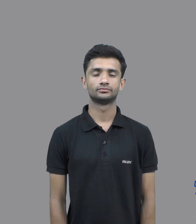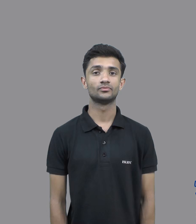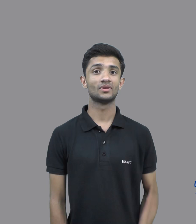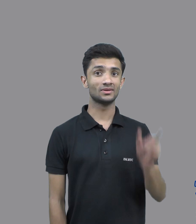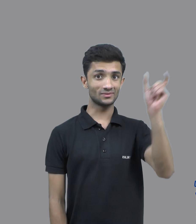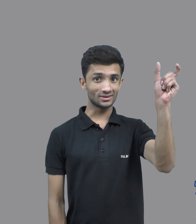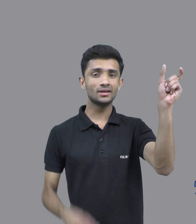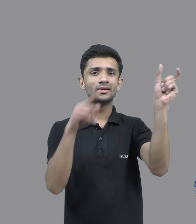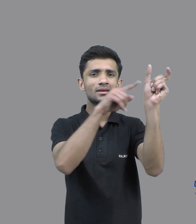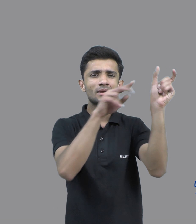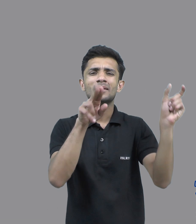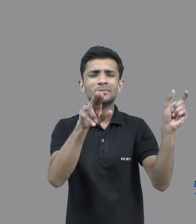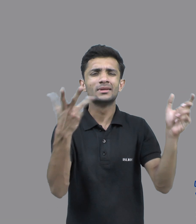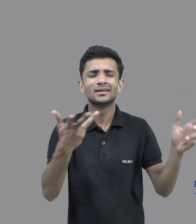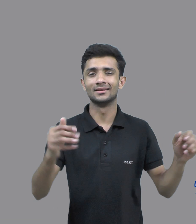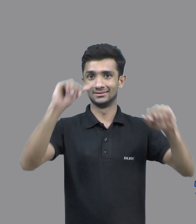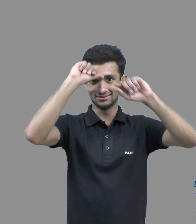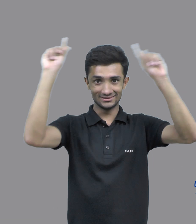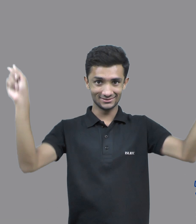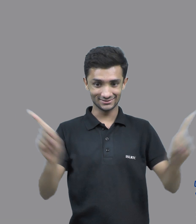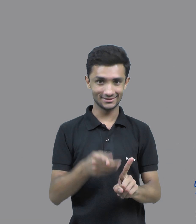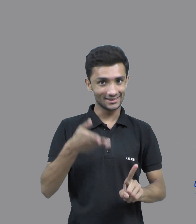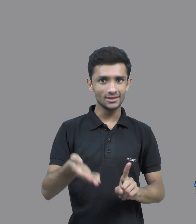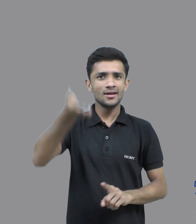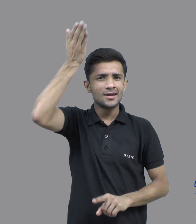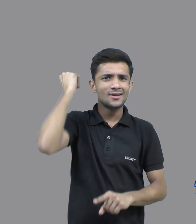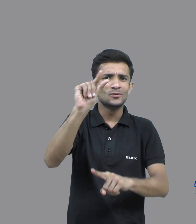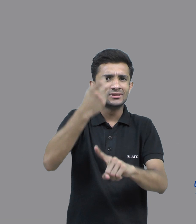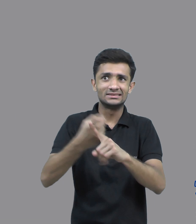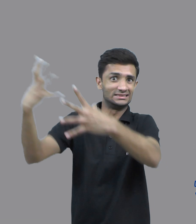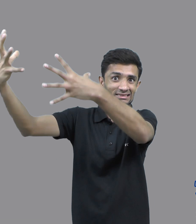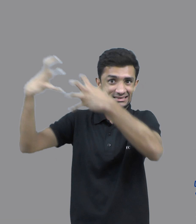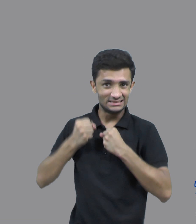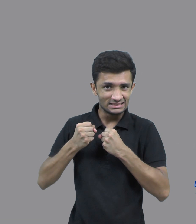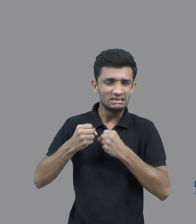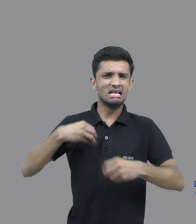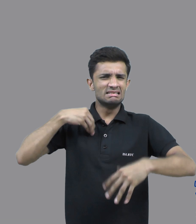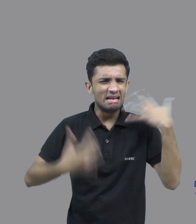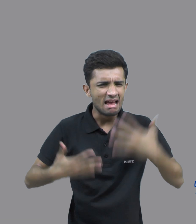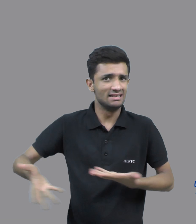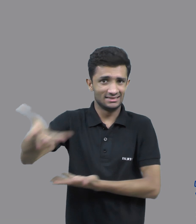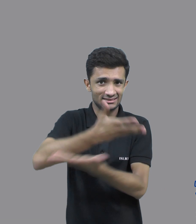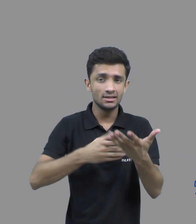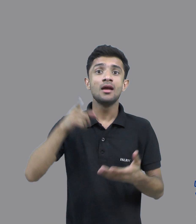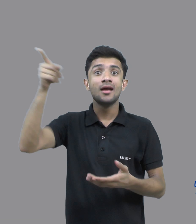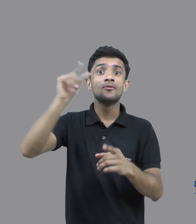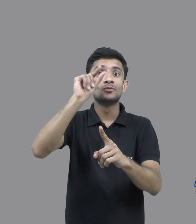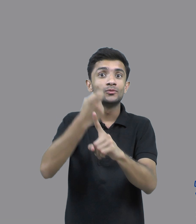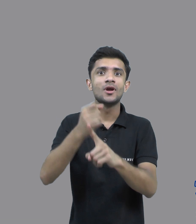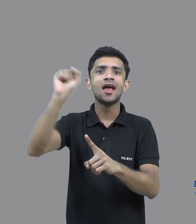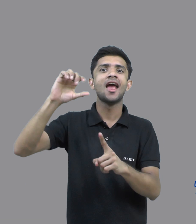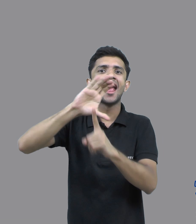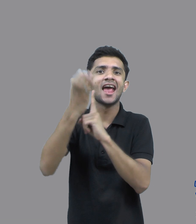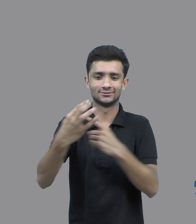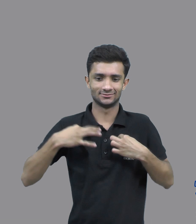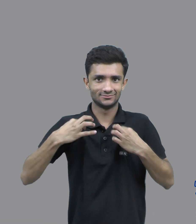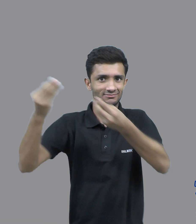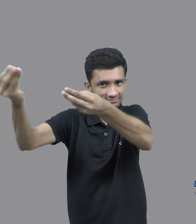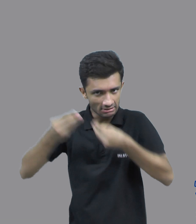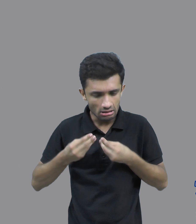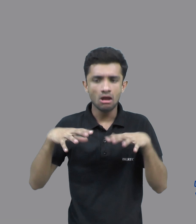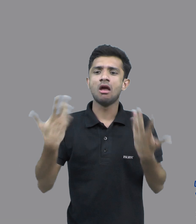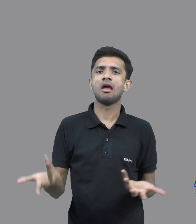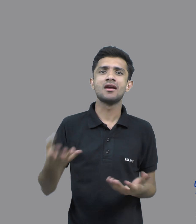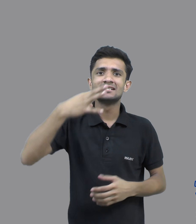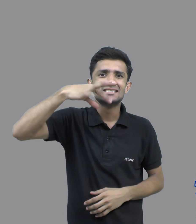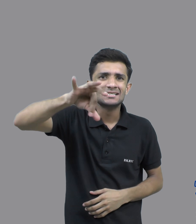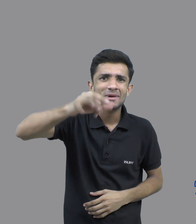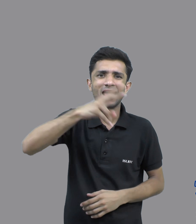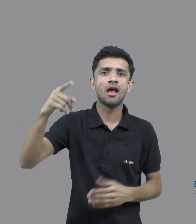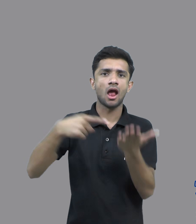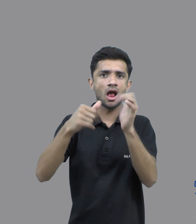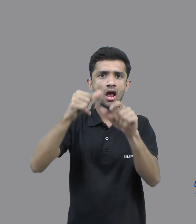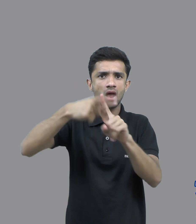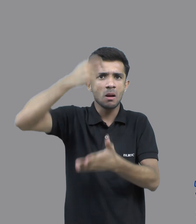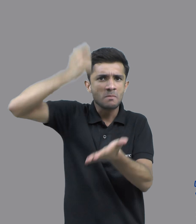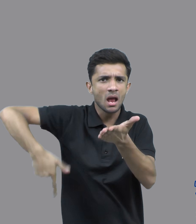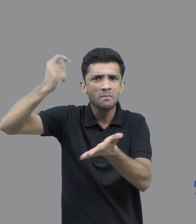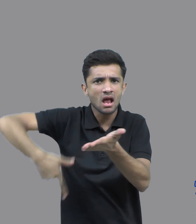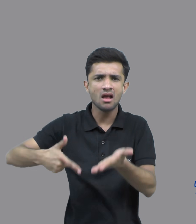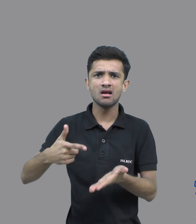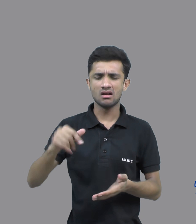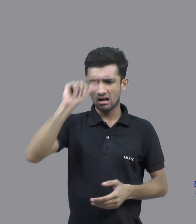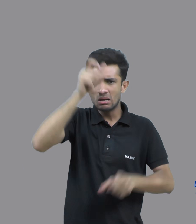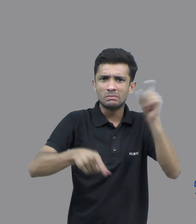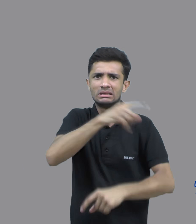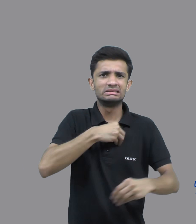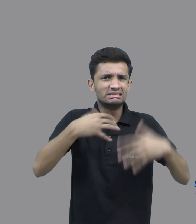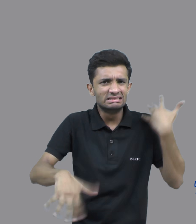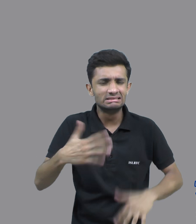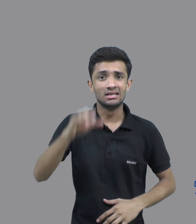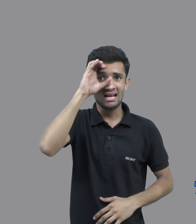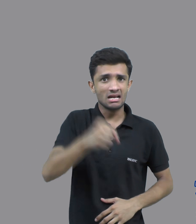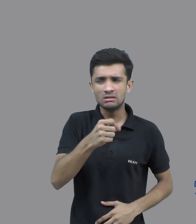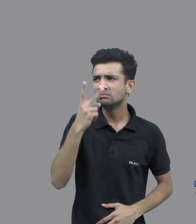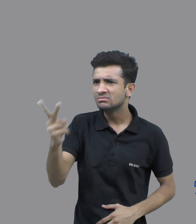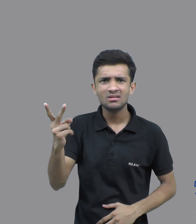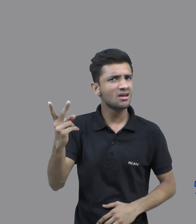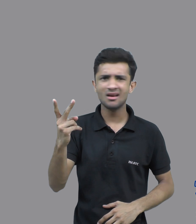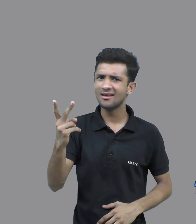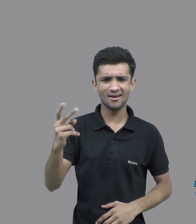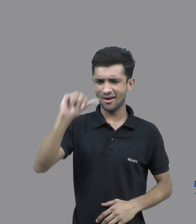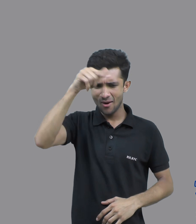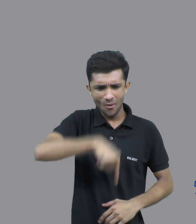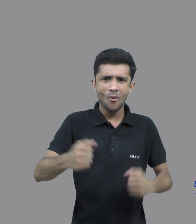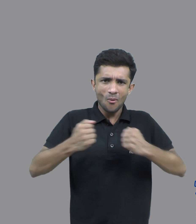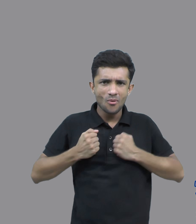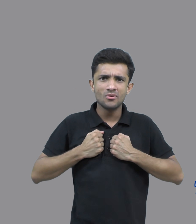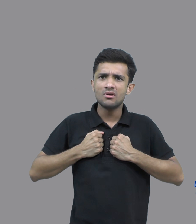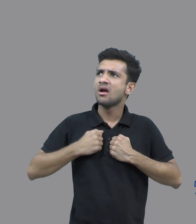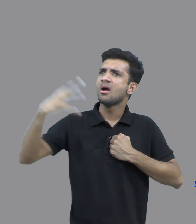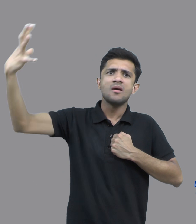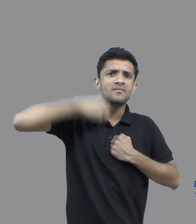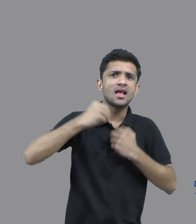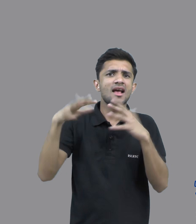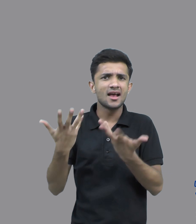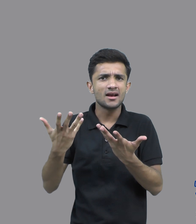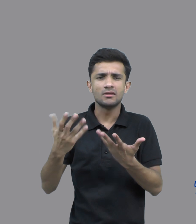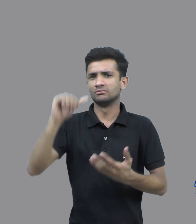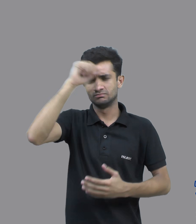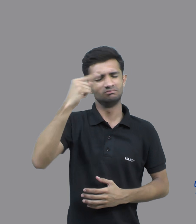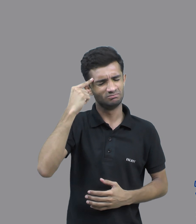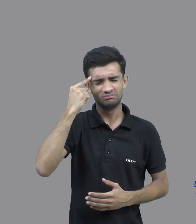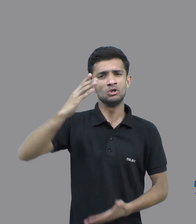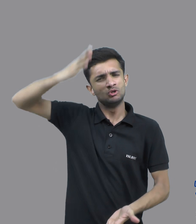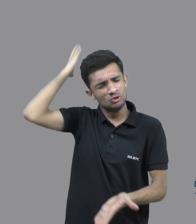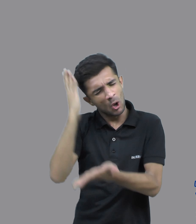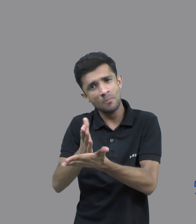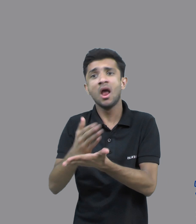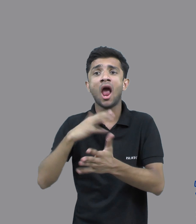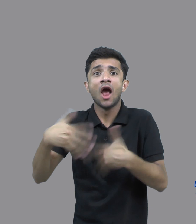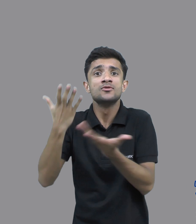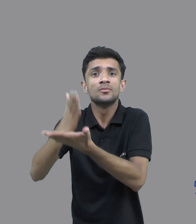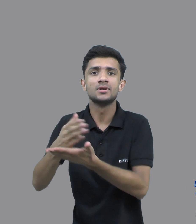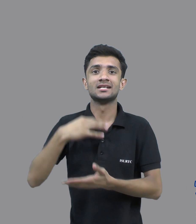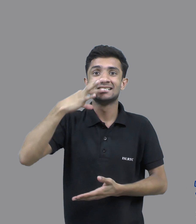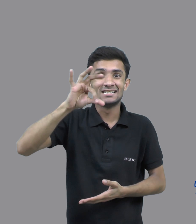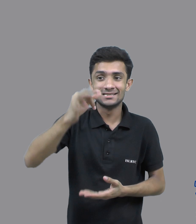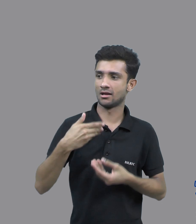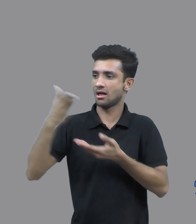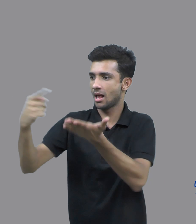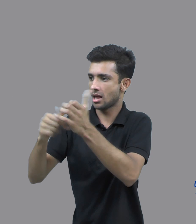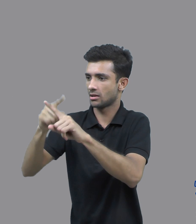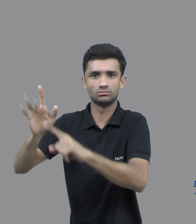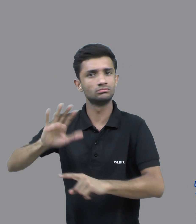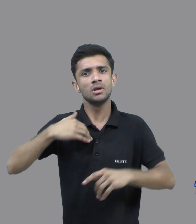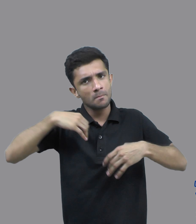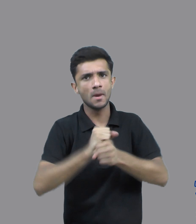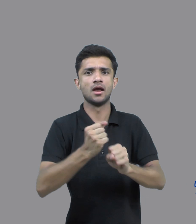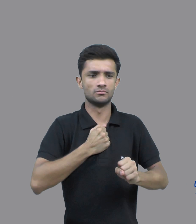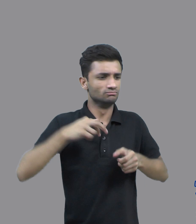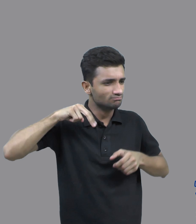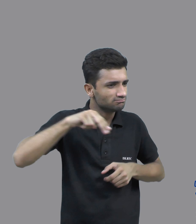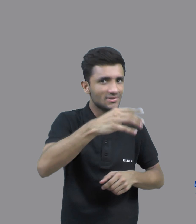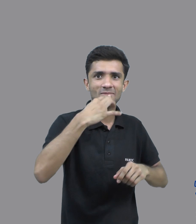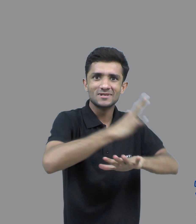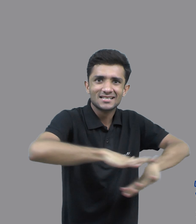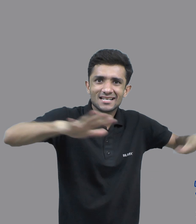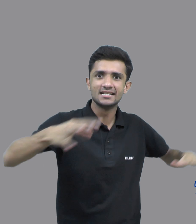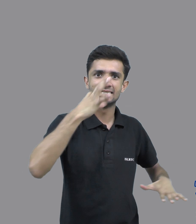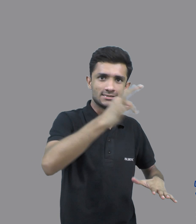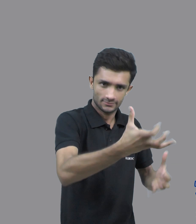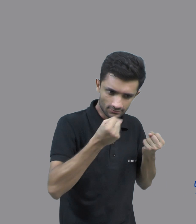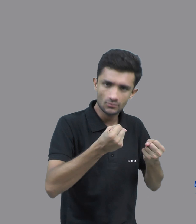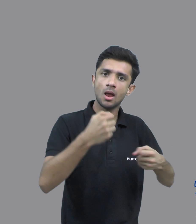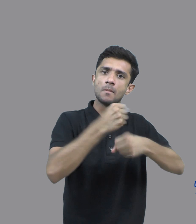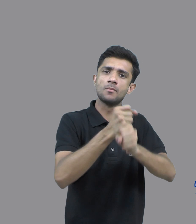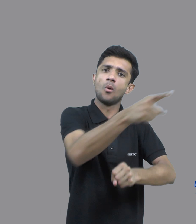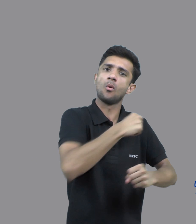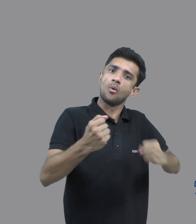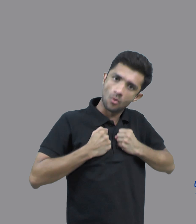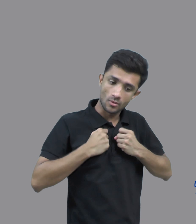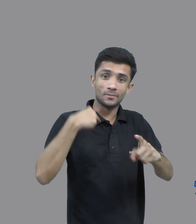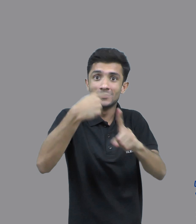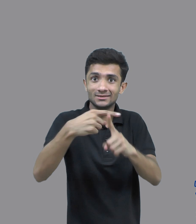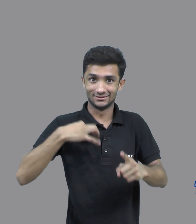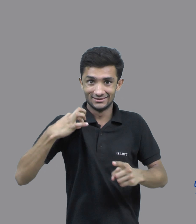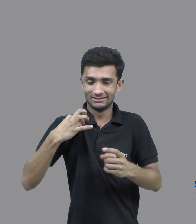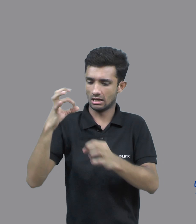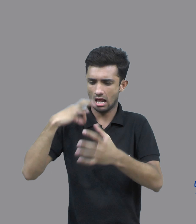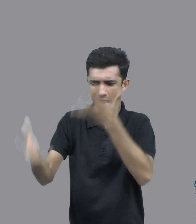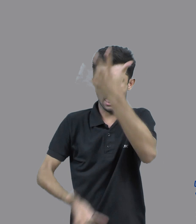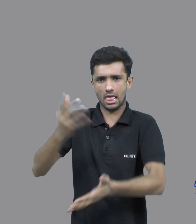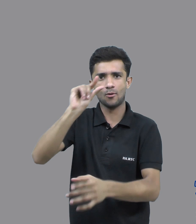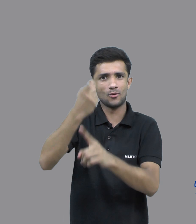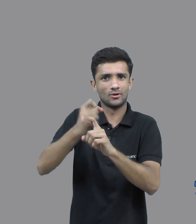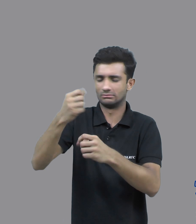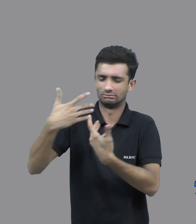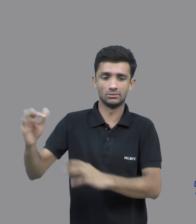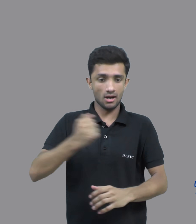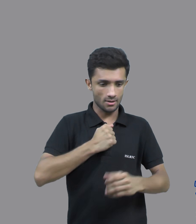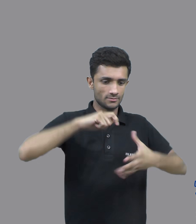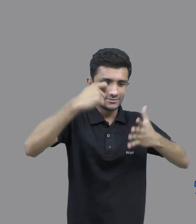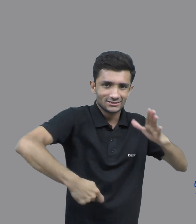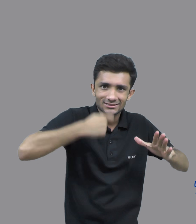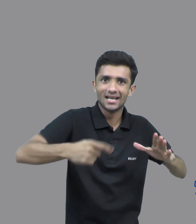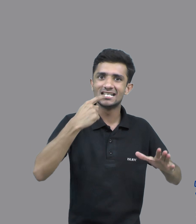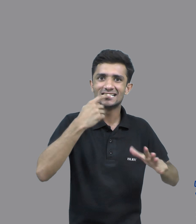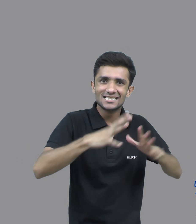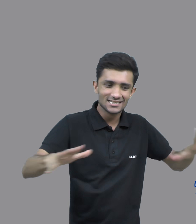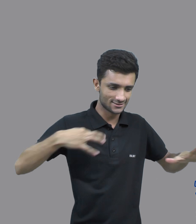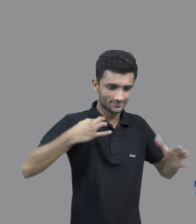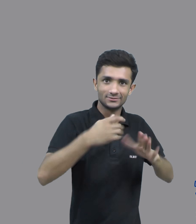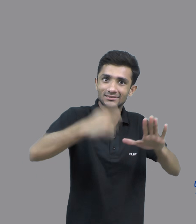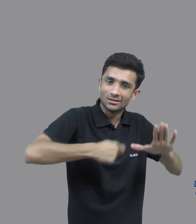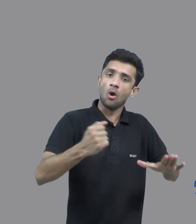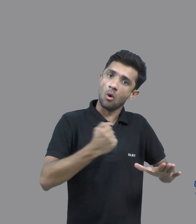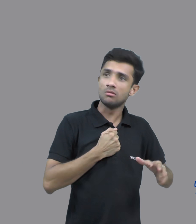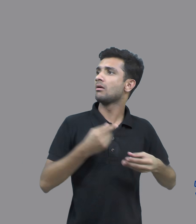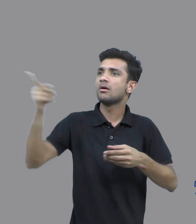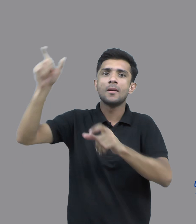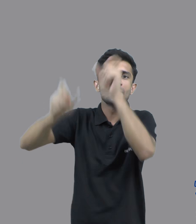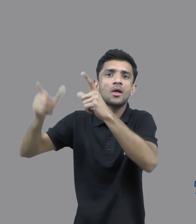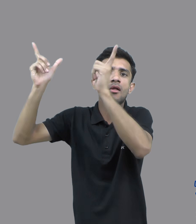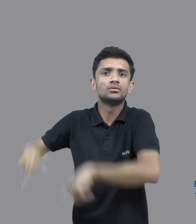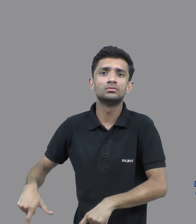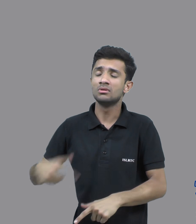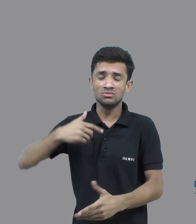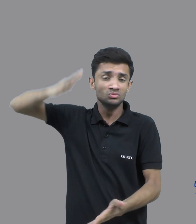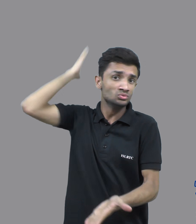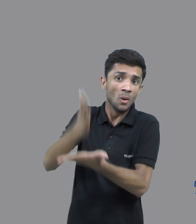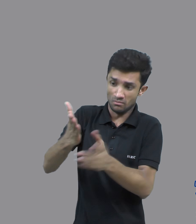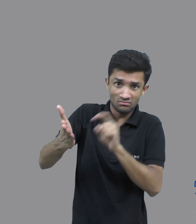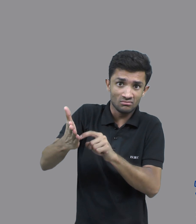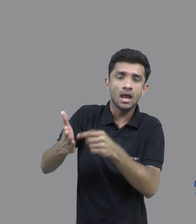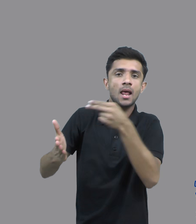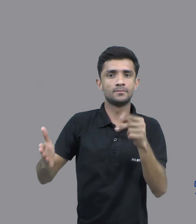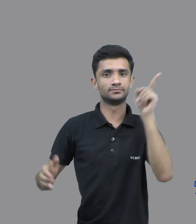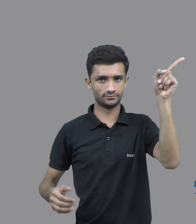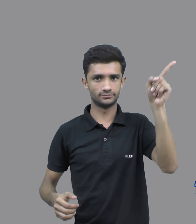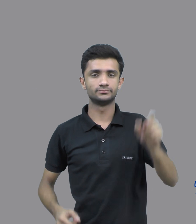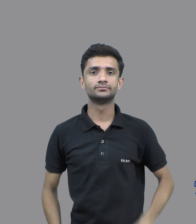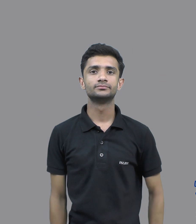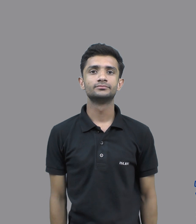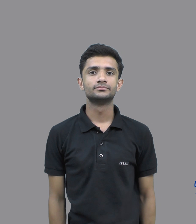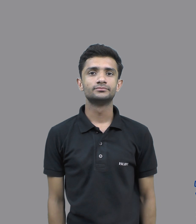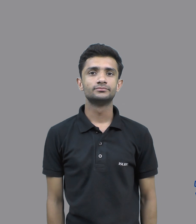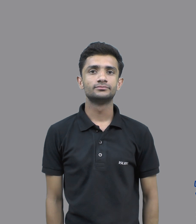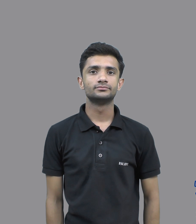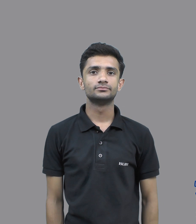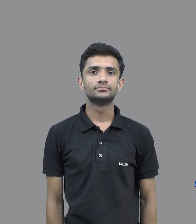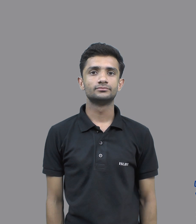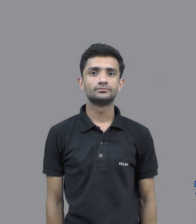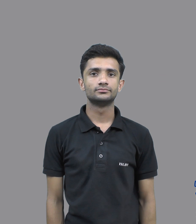Boycott